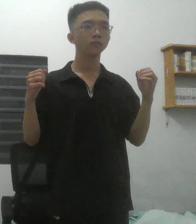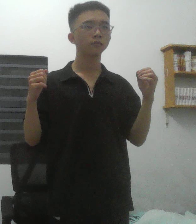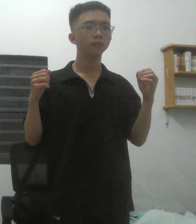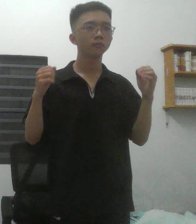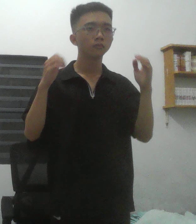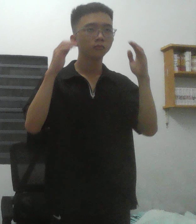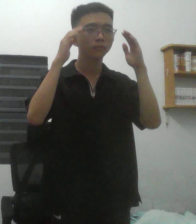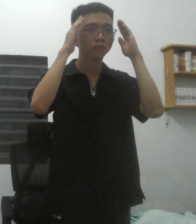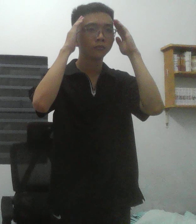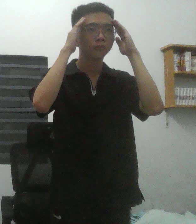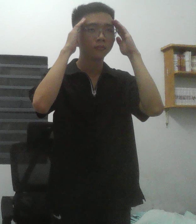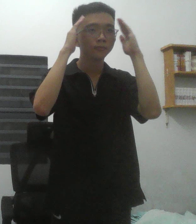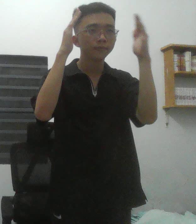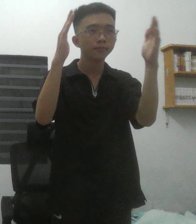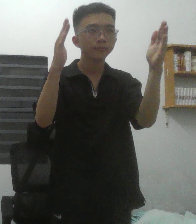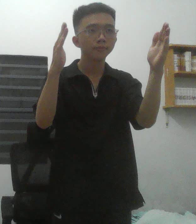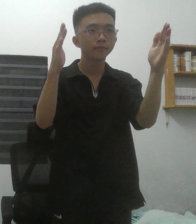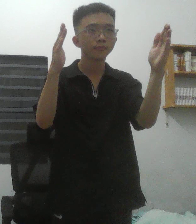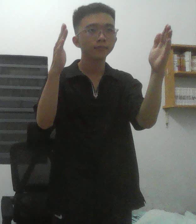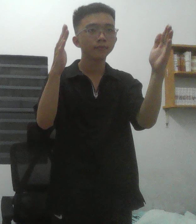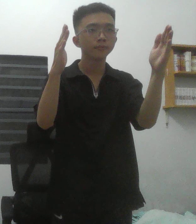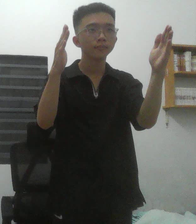quan tam